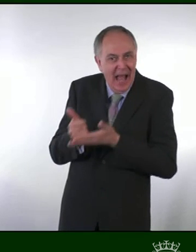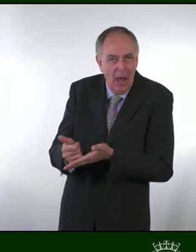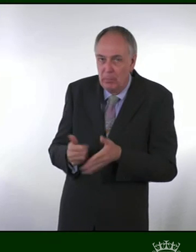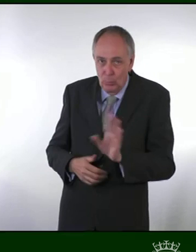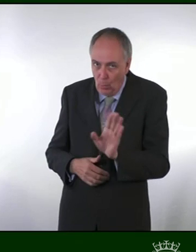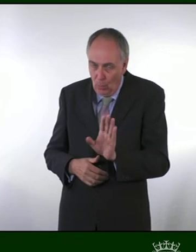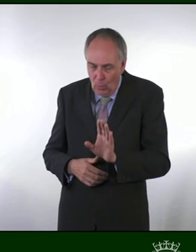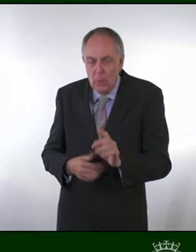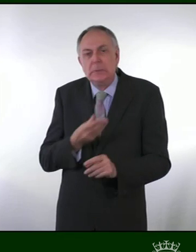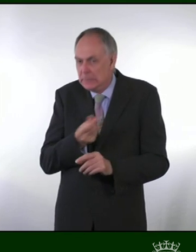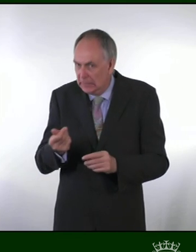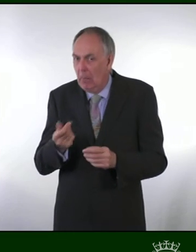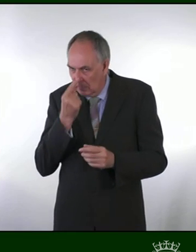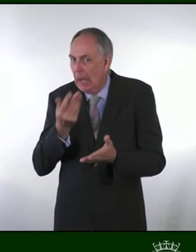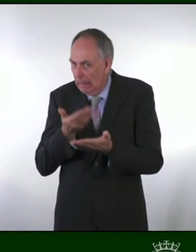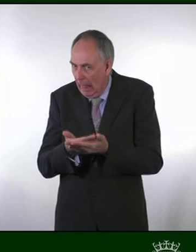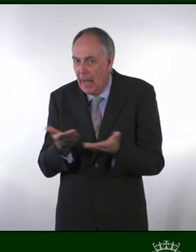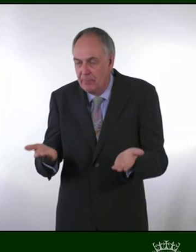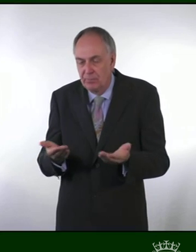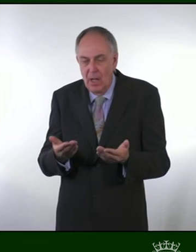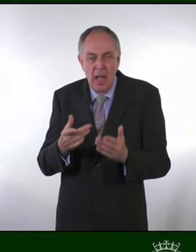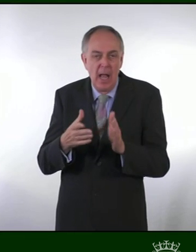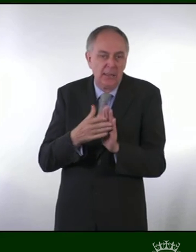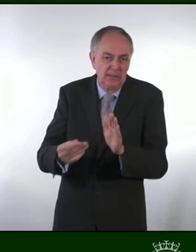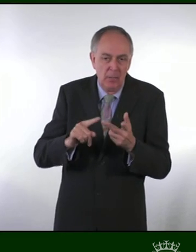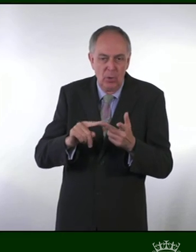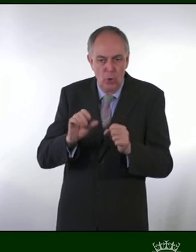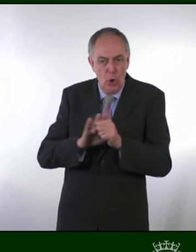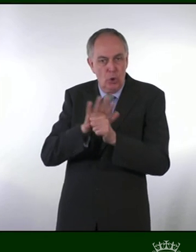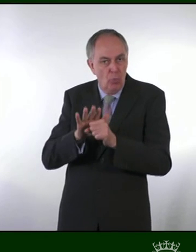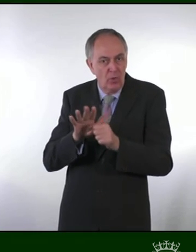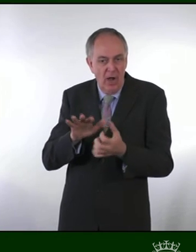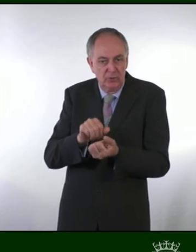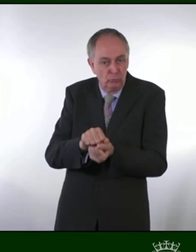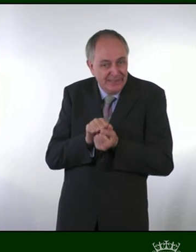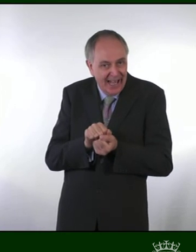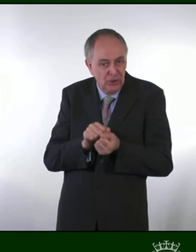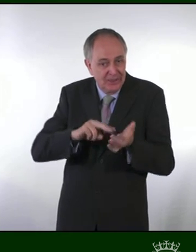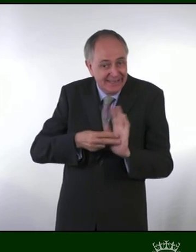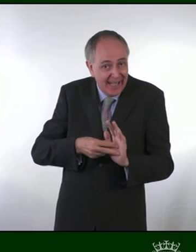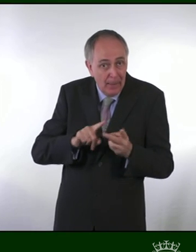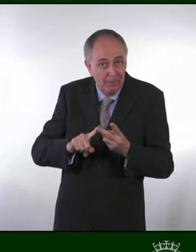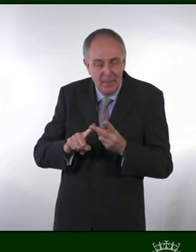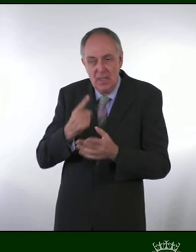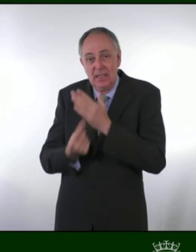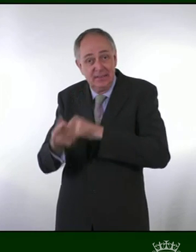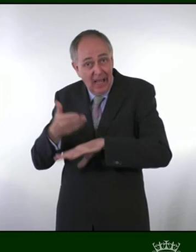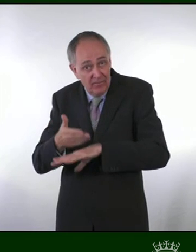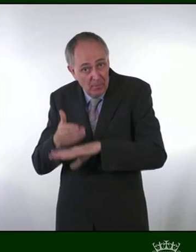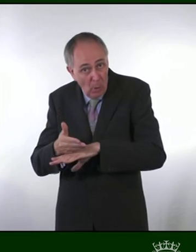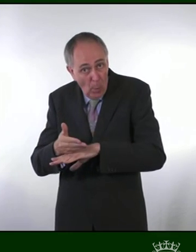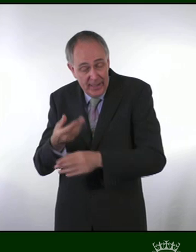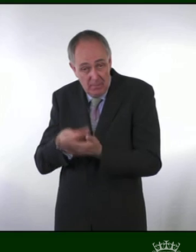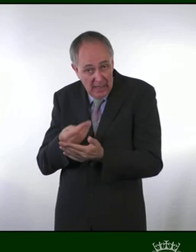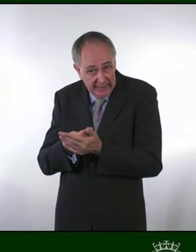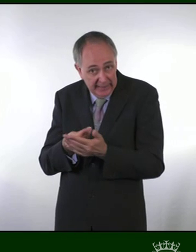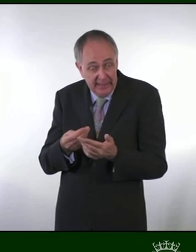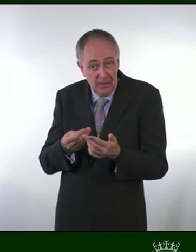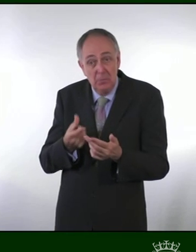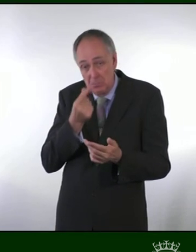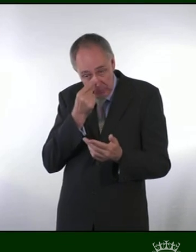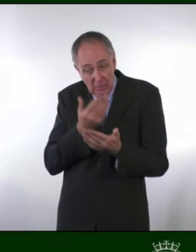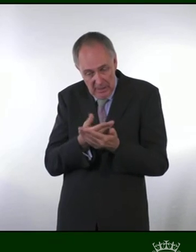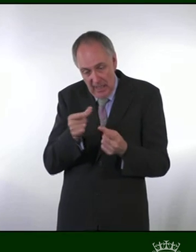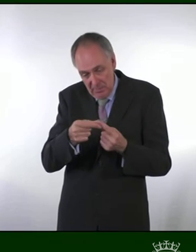For instance, they may be eligible for coronavirus job retention scheme funds or self-employed income support scheme funds.